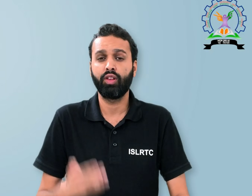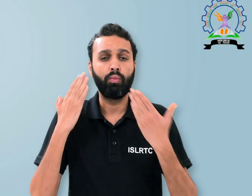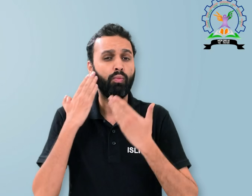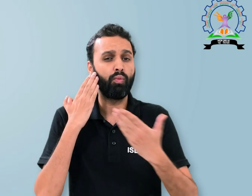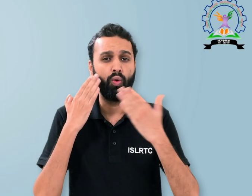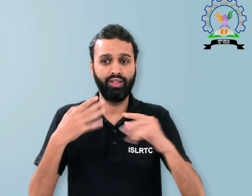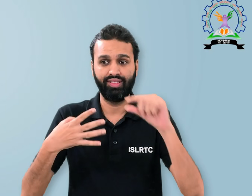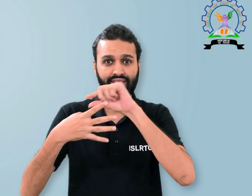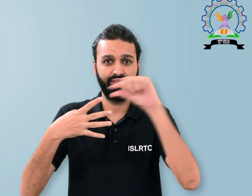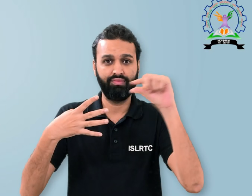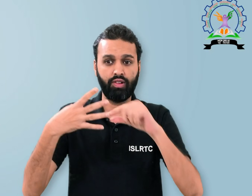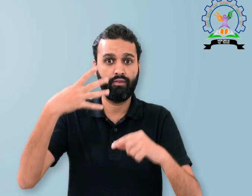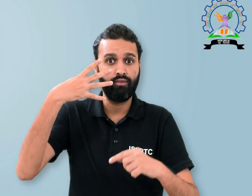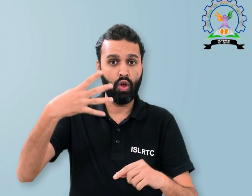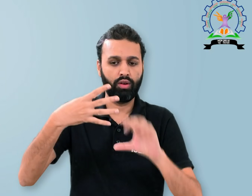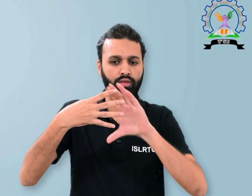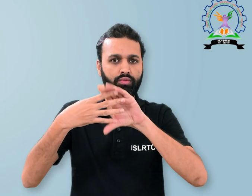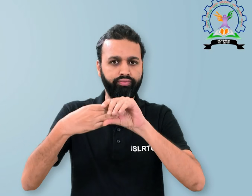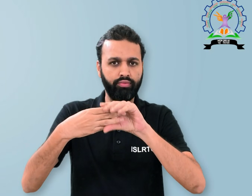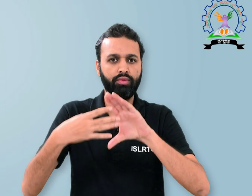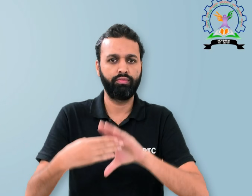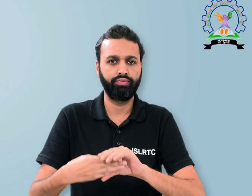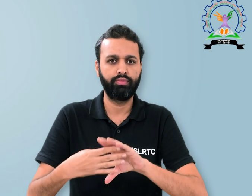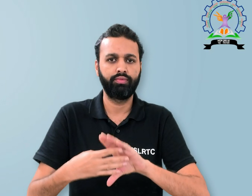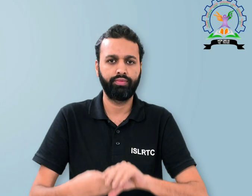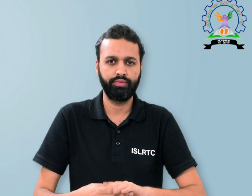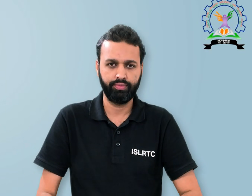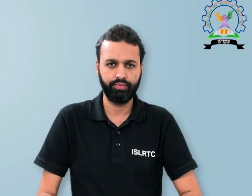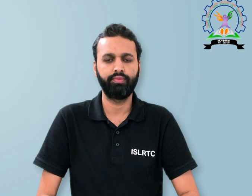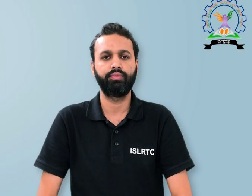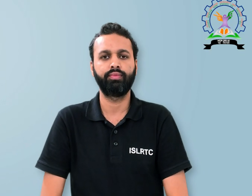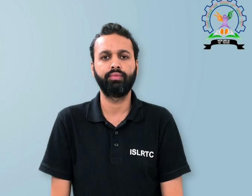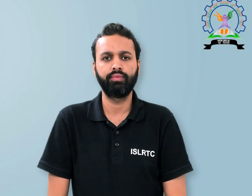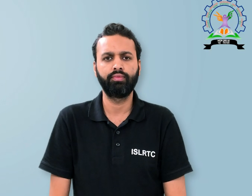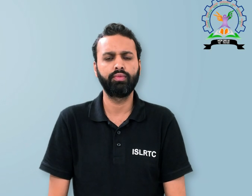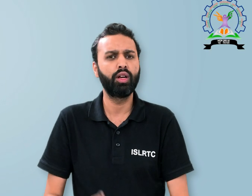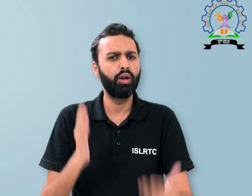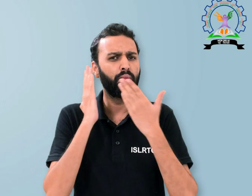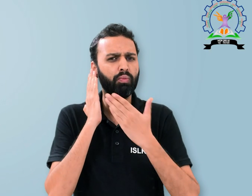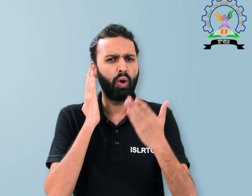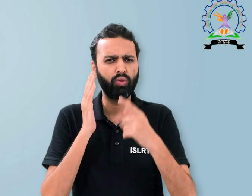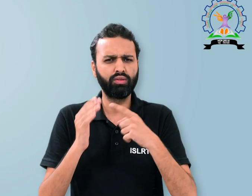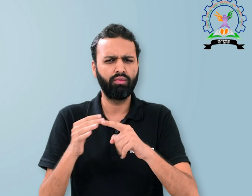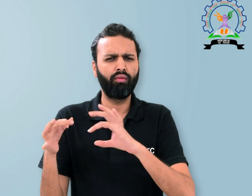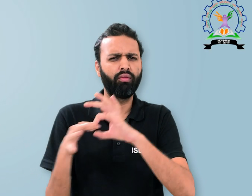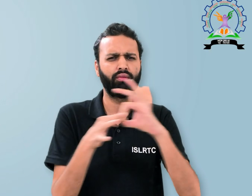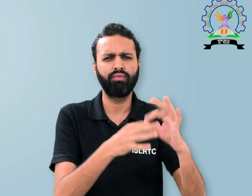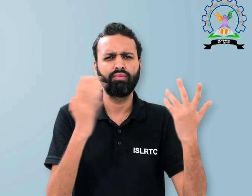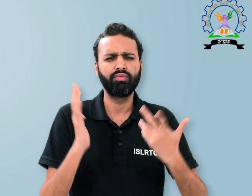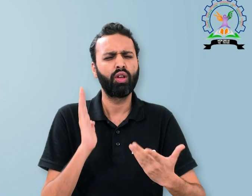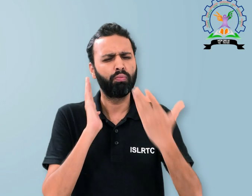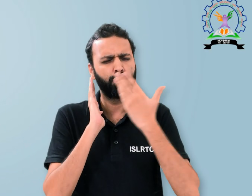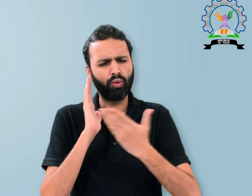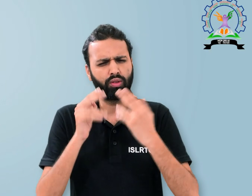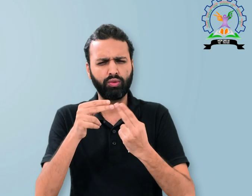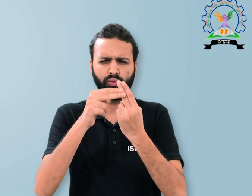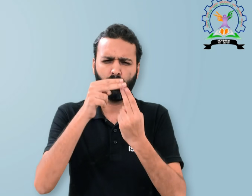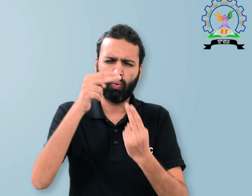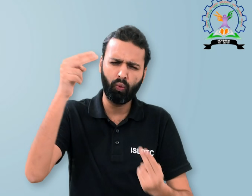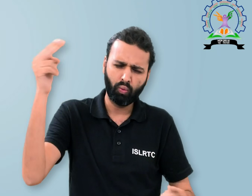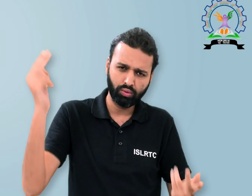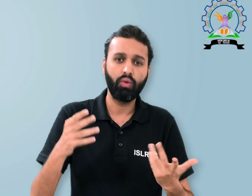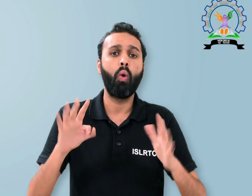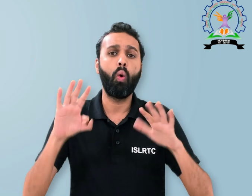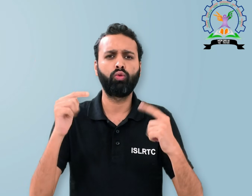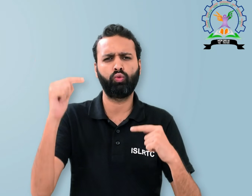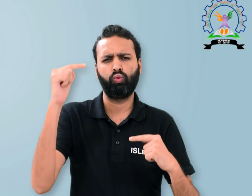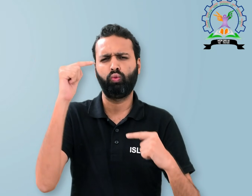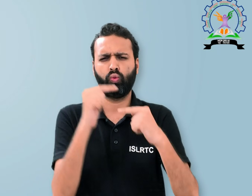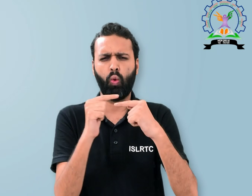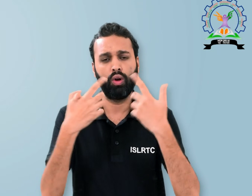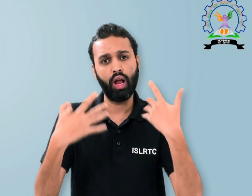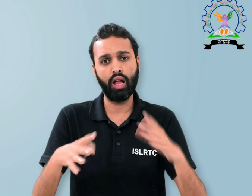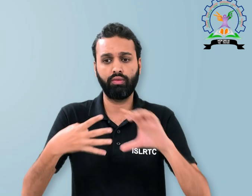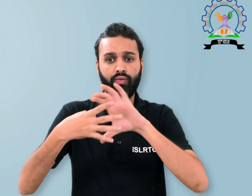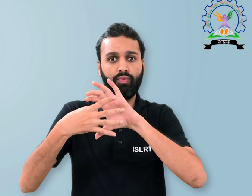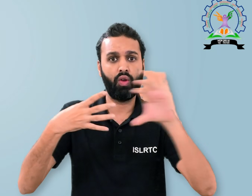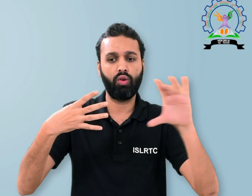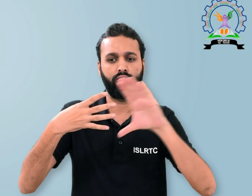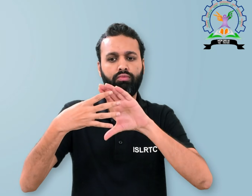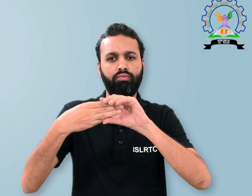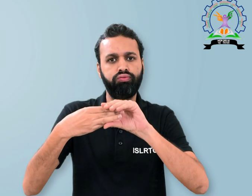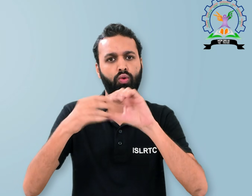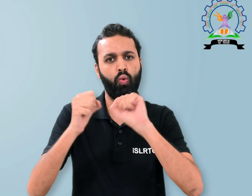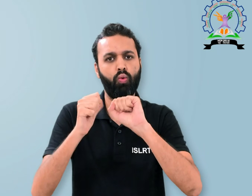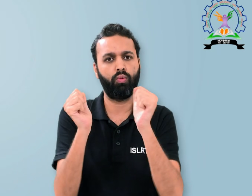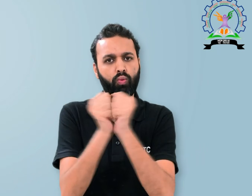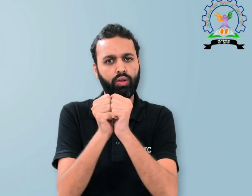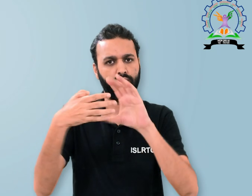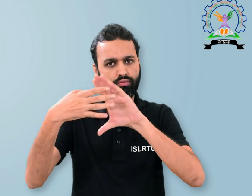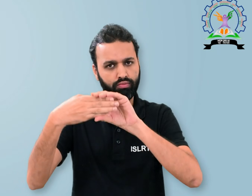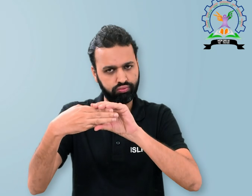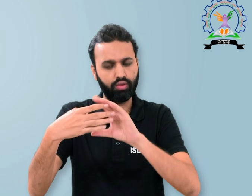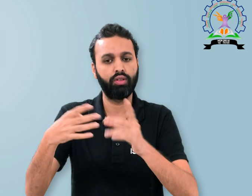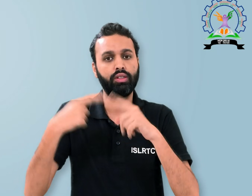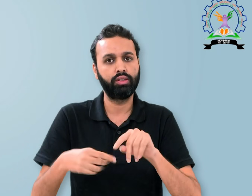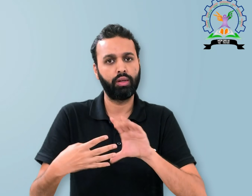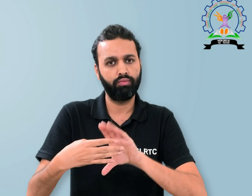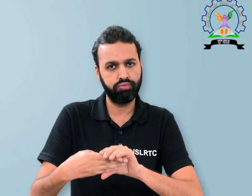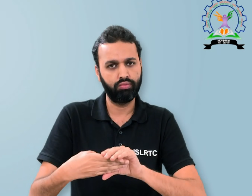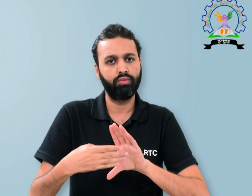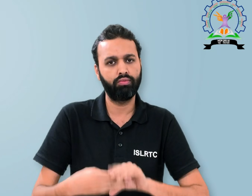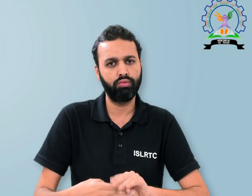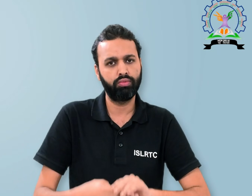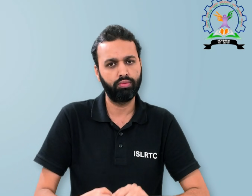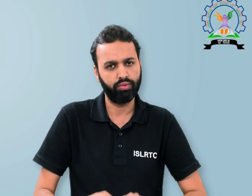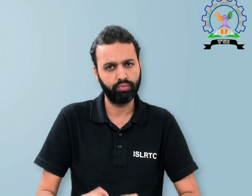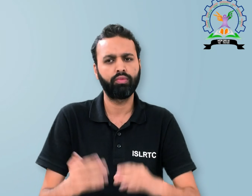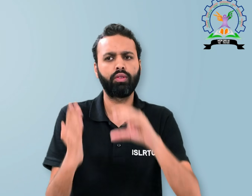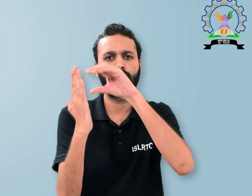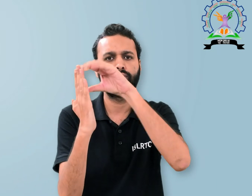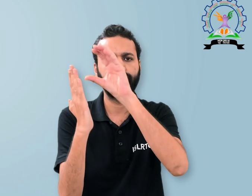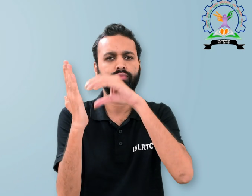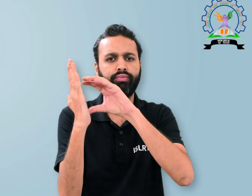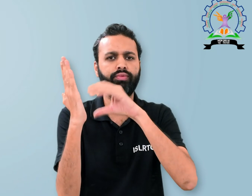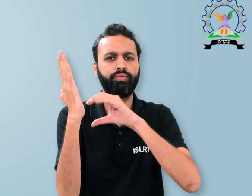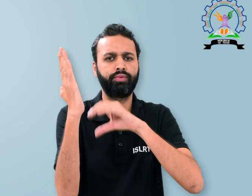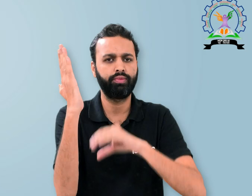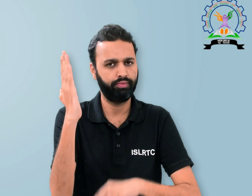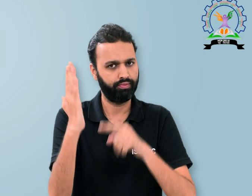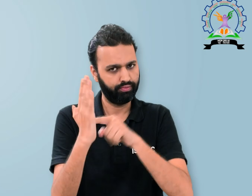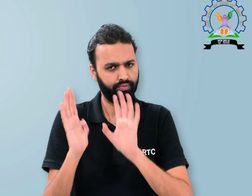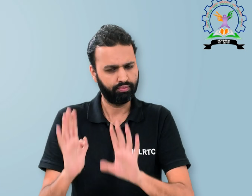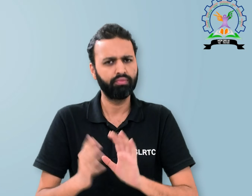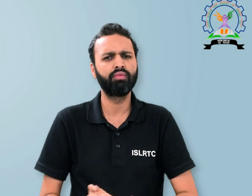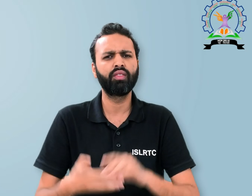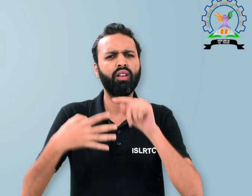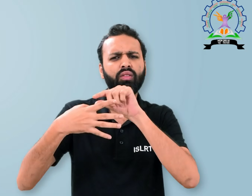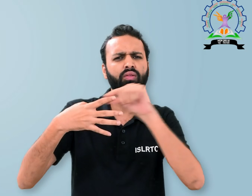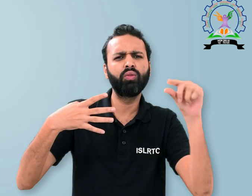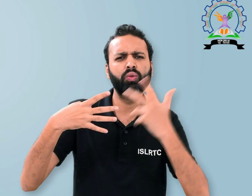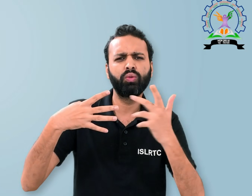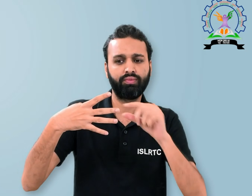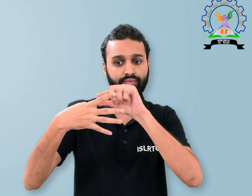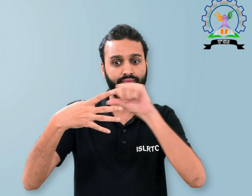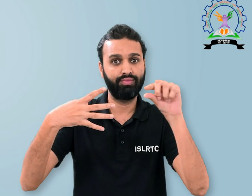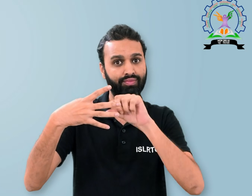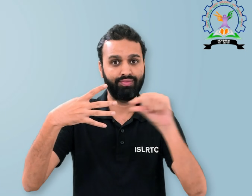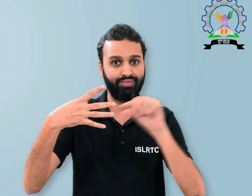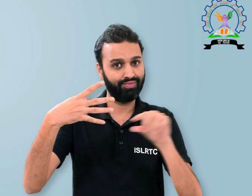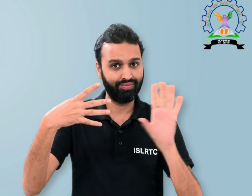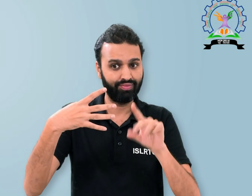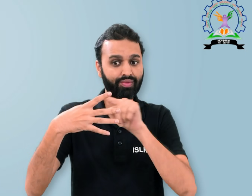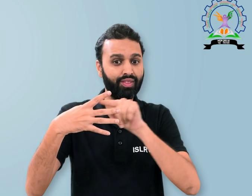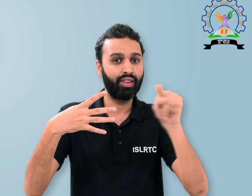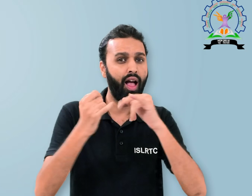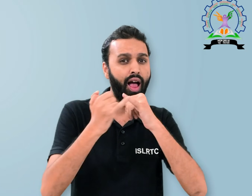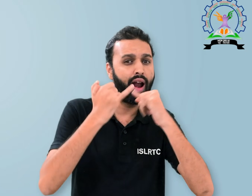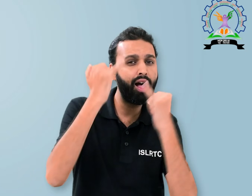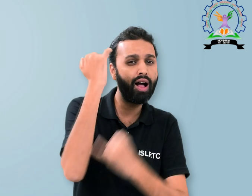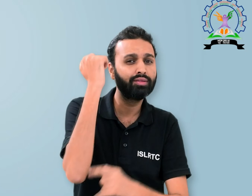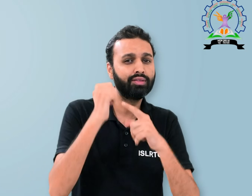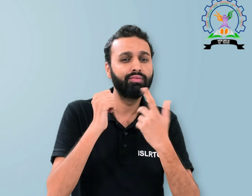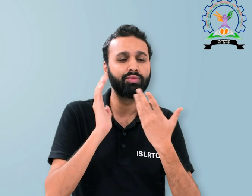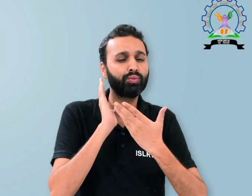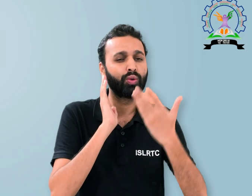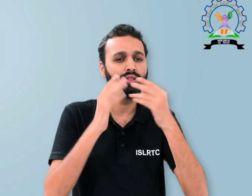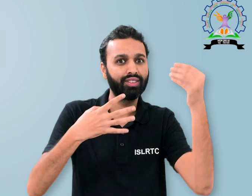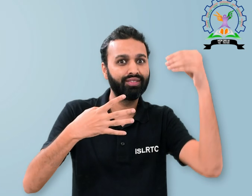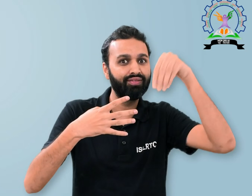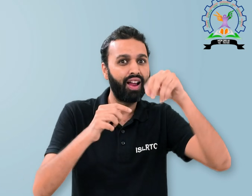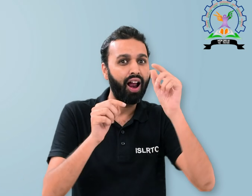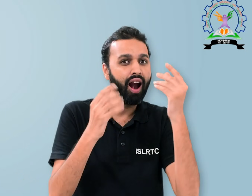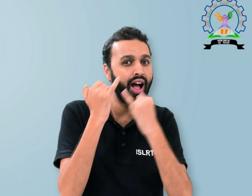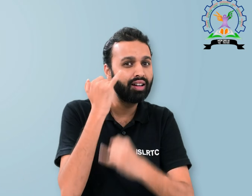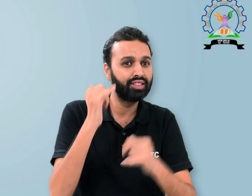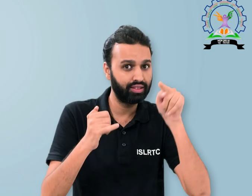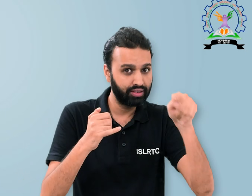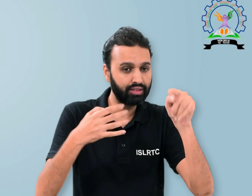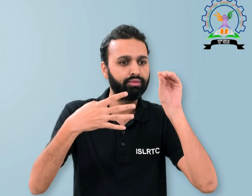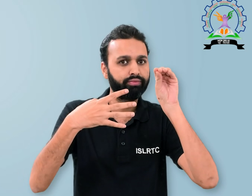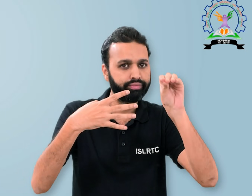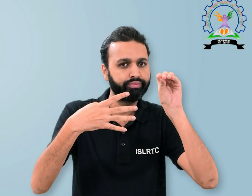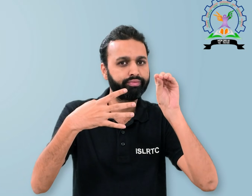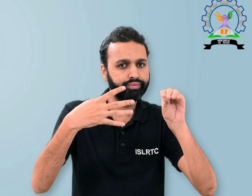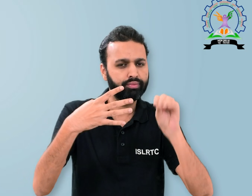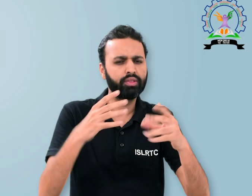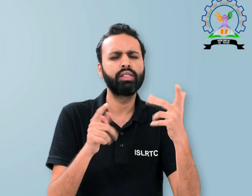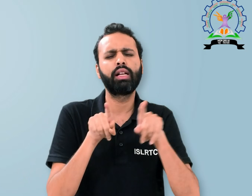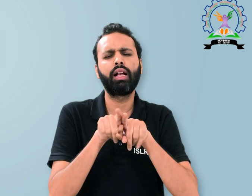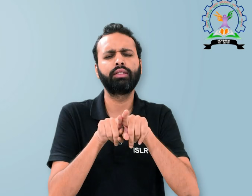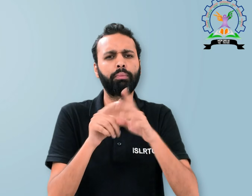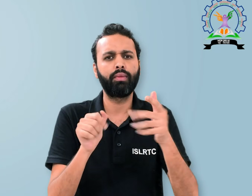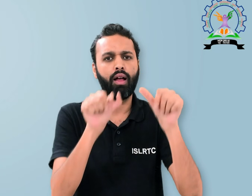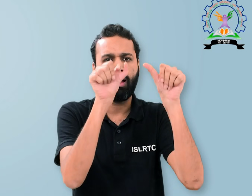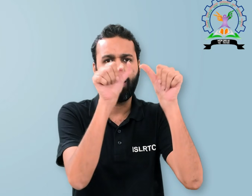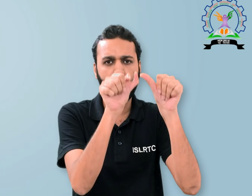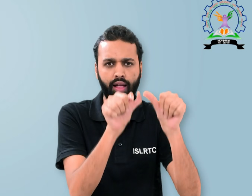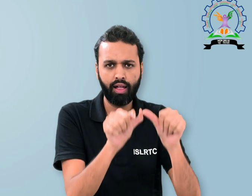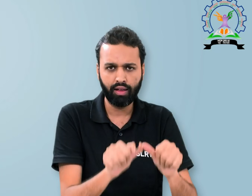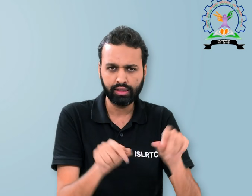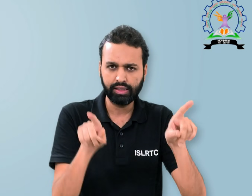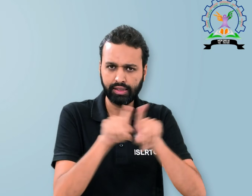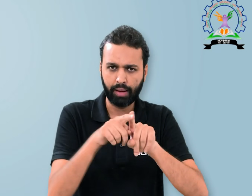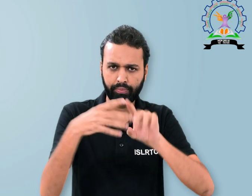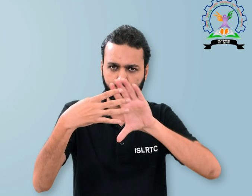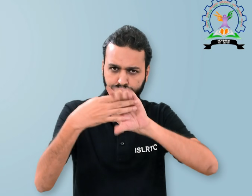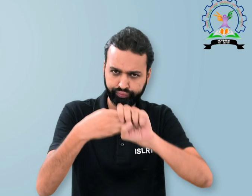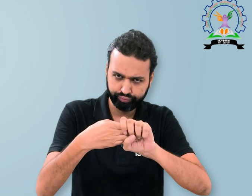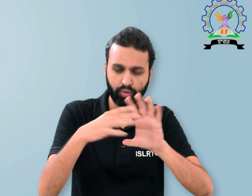Quatrain A quatrain is a stanza in a poem that has exactly four lines. Some quatrains comprise entire poems, while others are part of a larger structure.